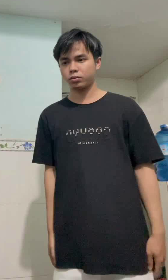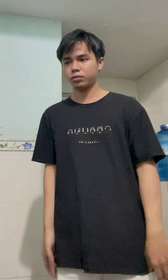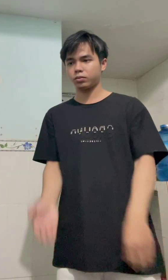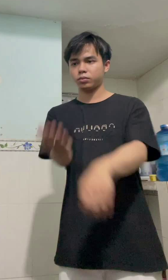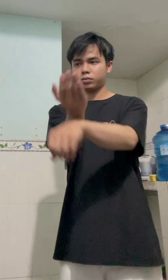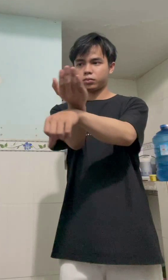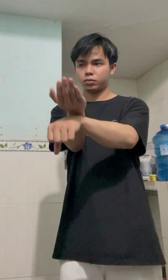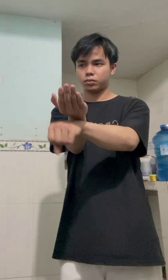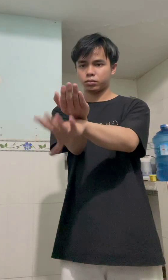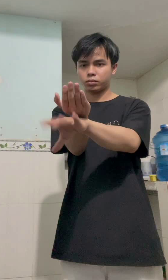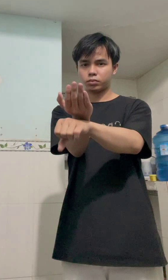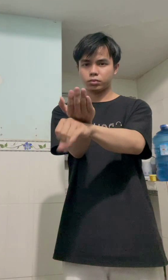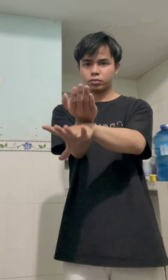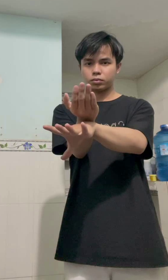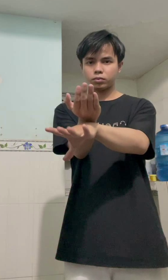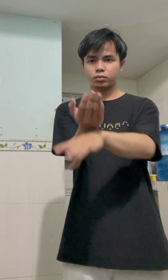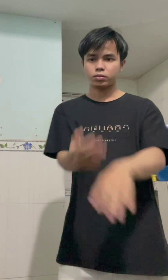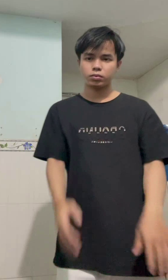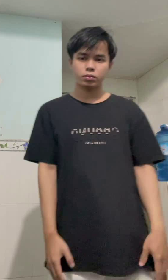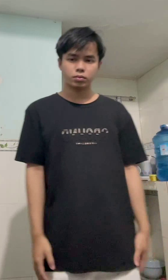ca phe